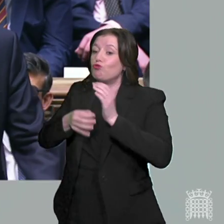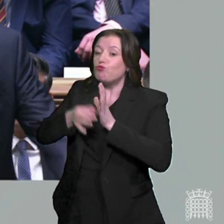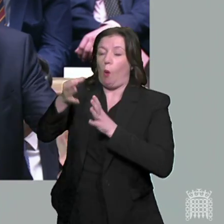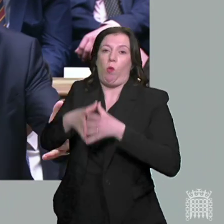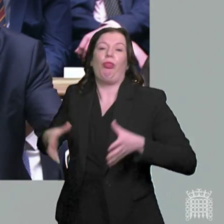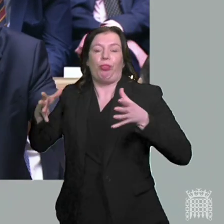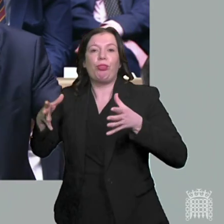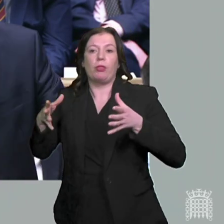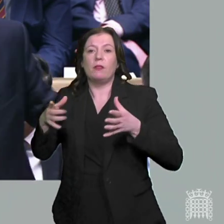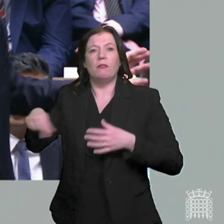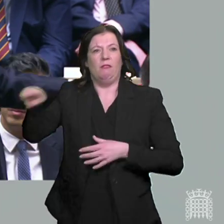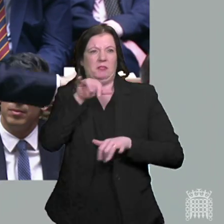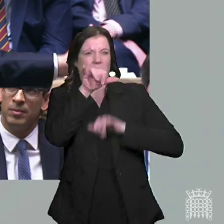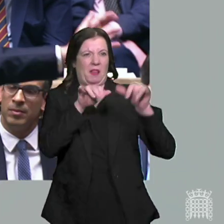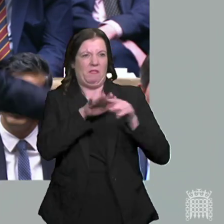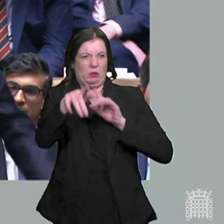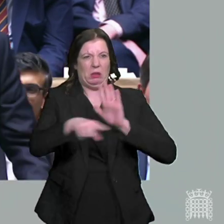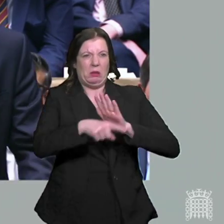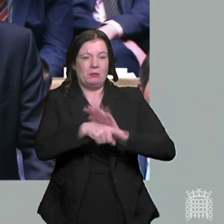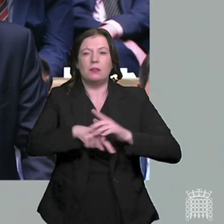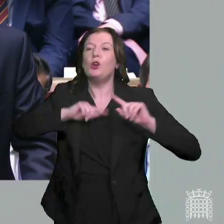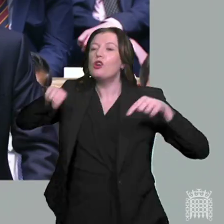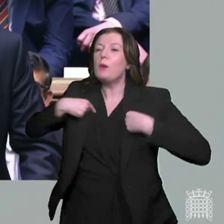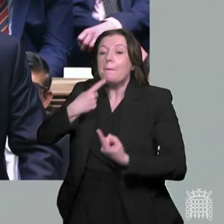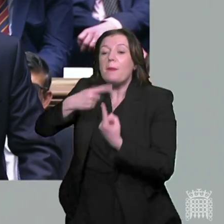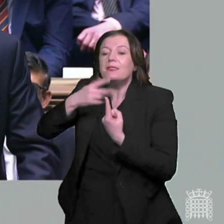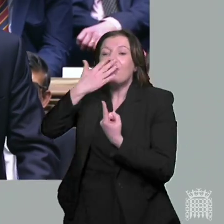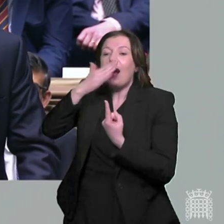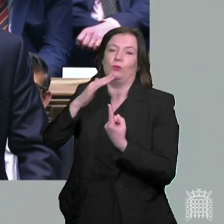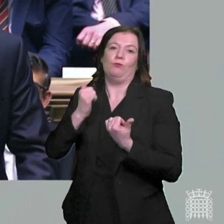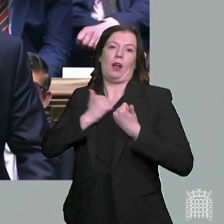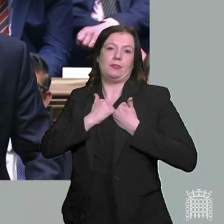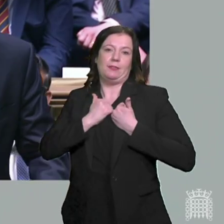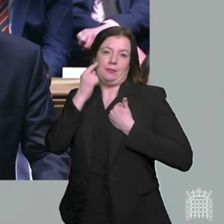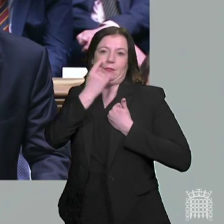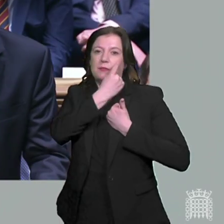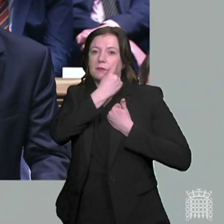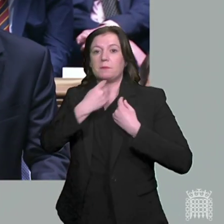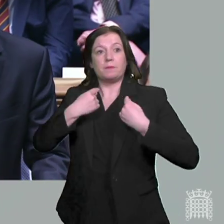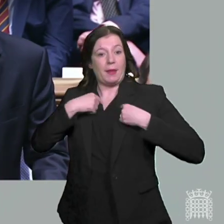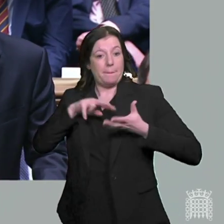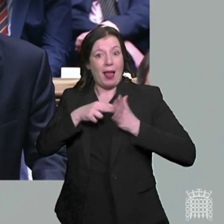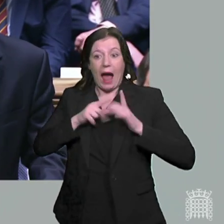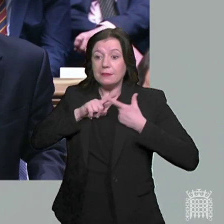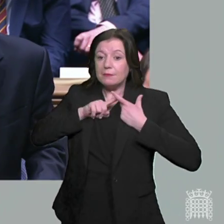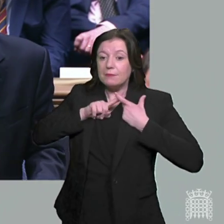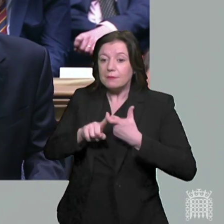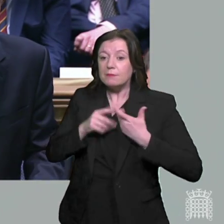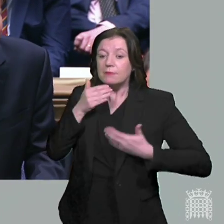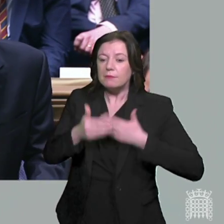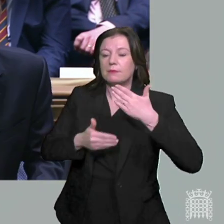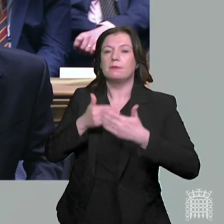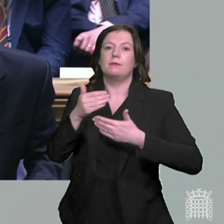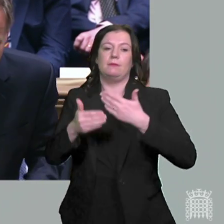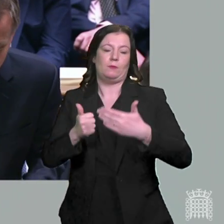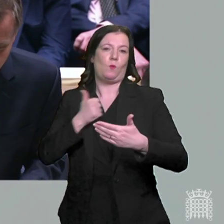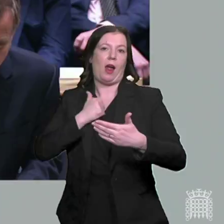The declinists are wrong and the optimists are right. We stick to the plan because the plan is working.